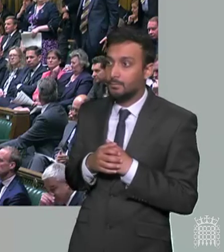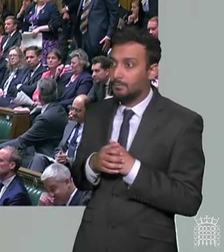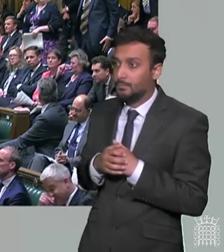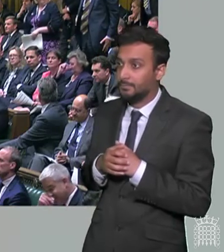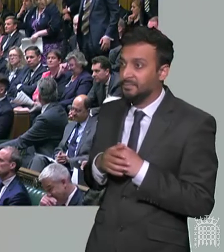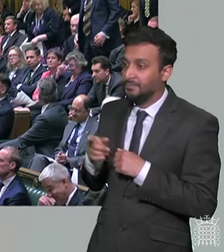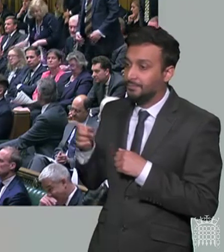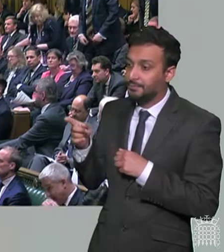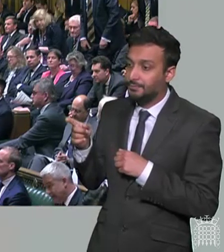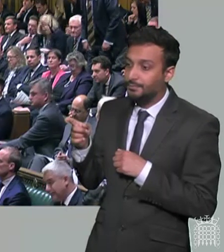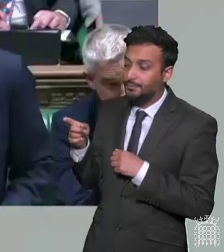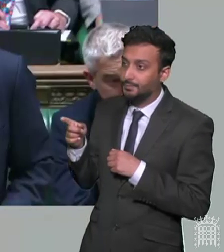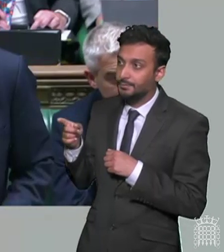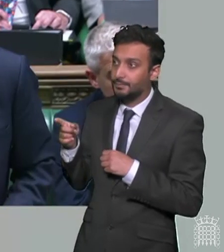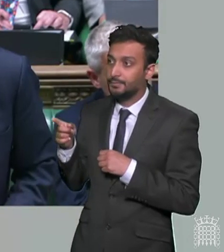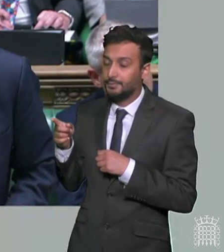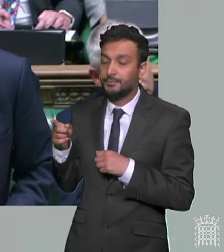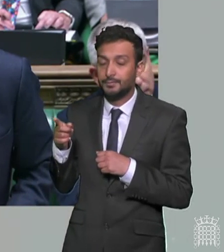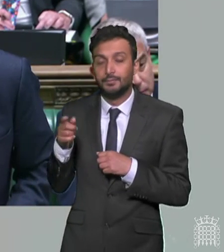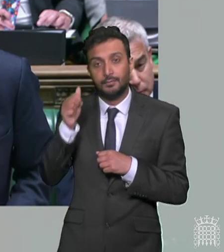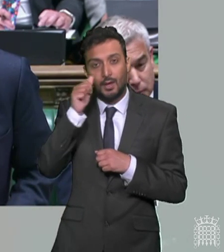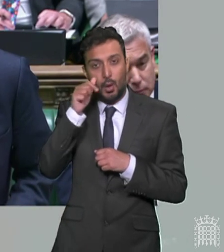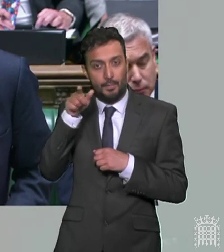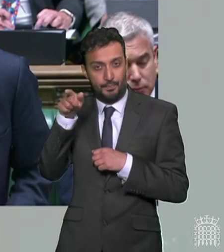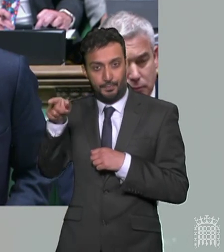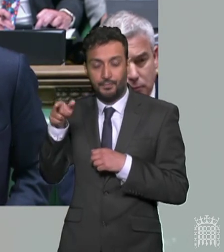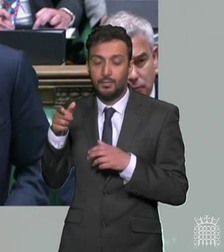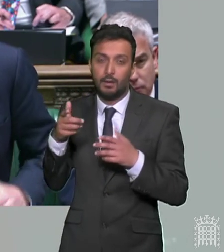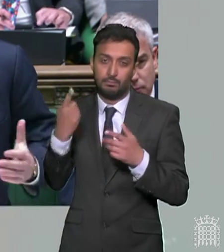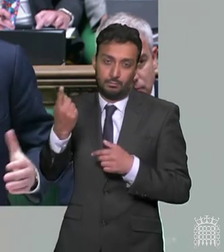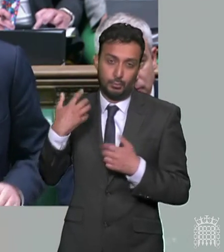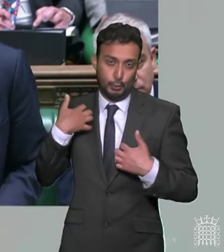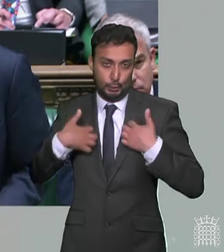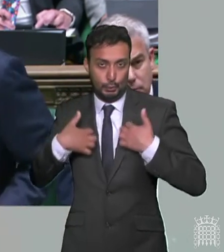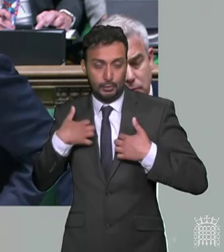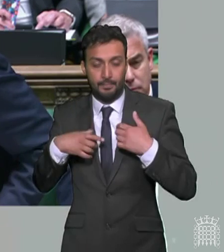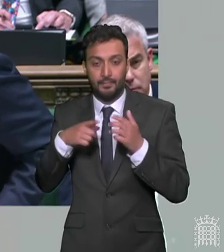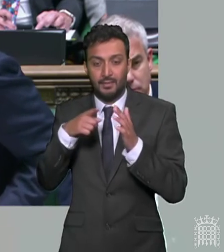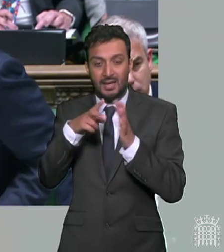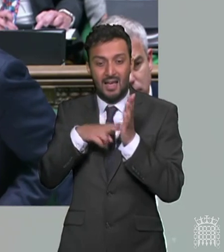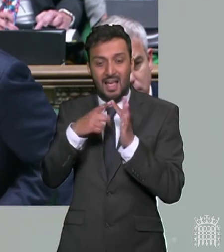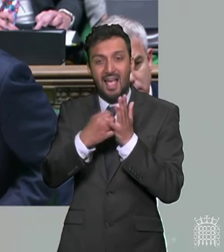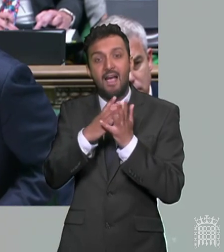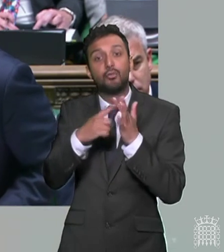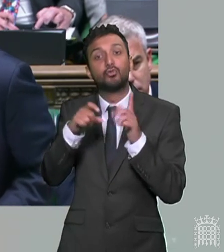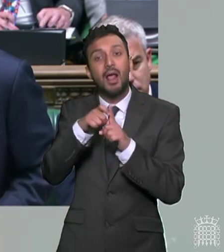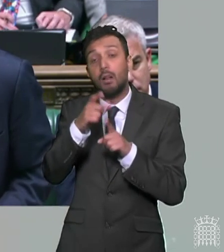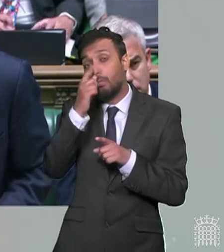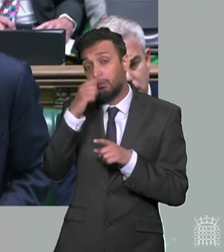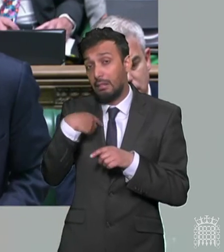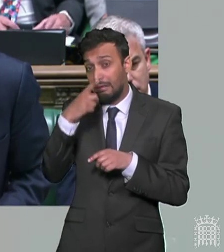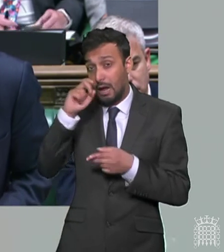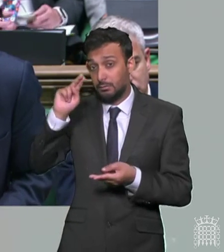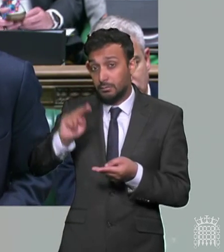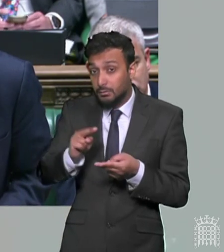As my honourable Friend, who I know has taken a keen interest in this for a while, Evusheld has the potential to reduce the risk of infection.